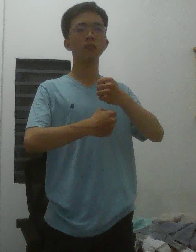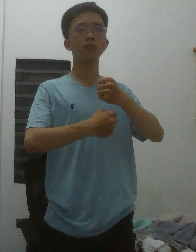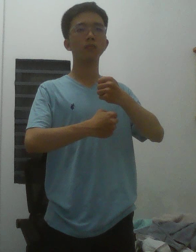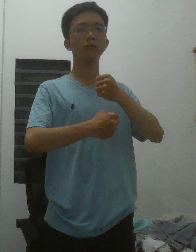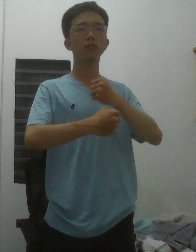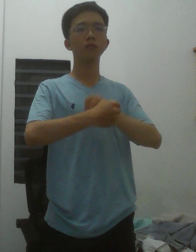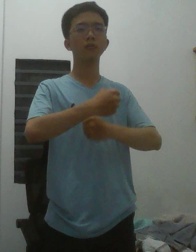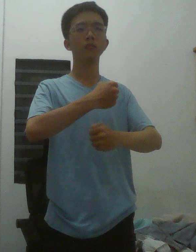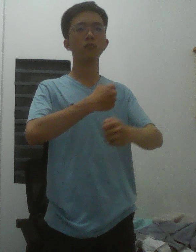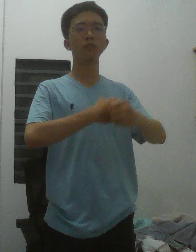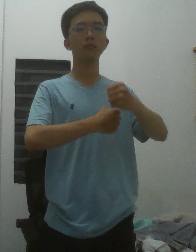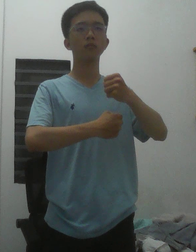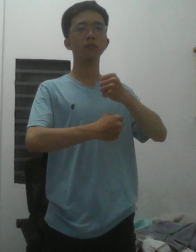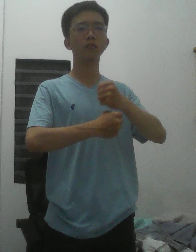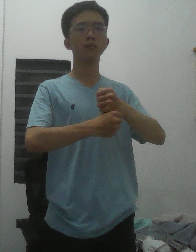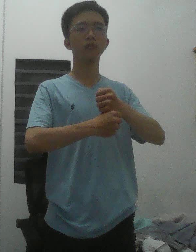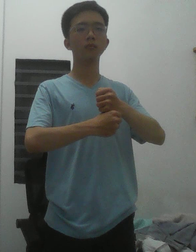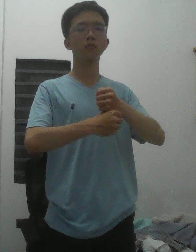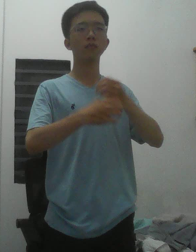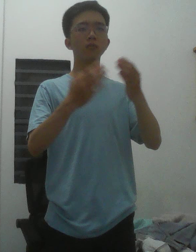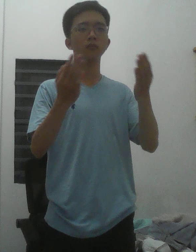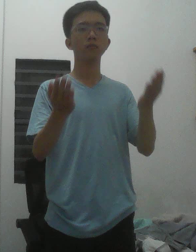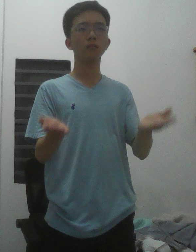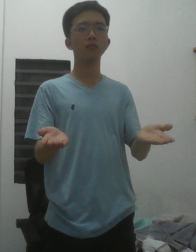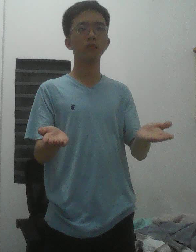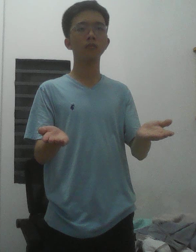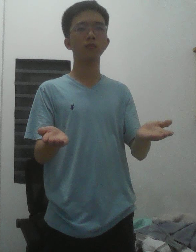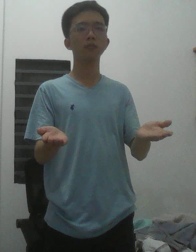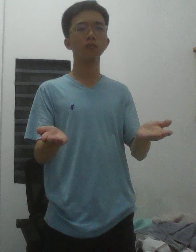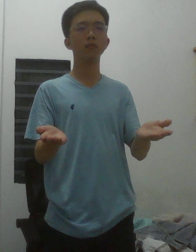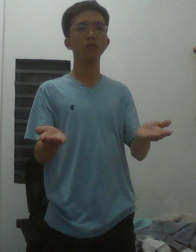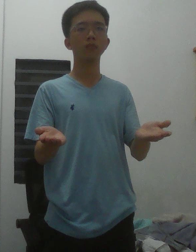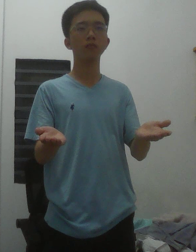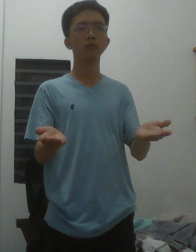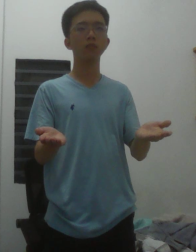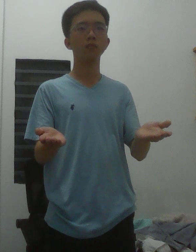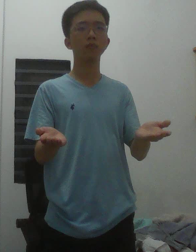nam nay